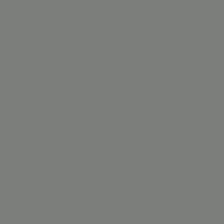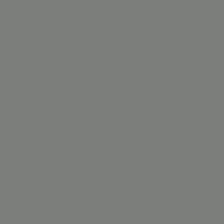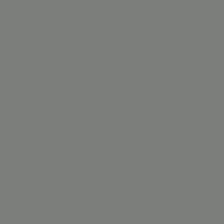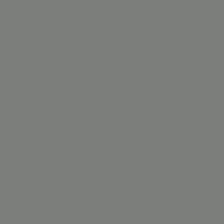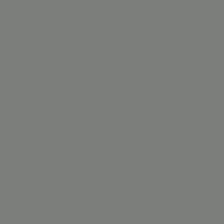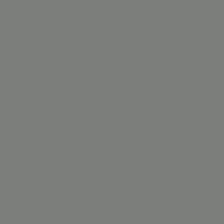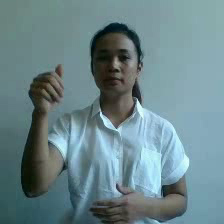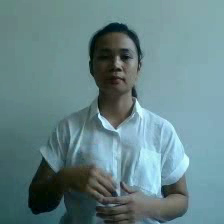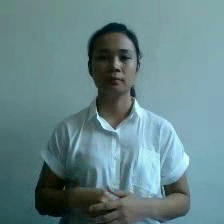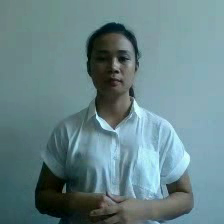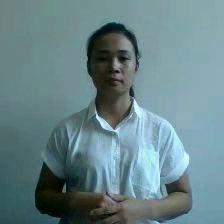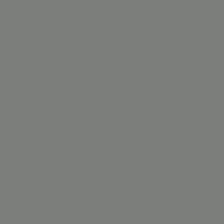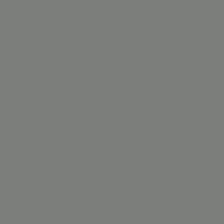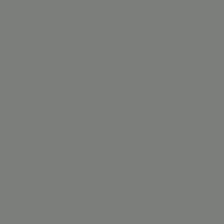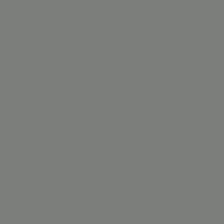Đẹp